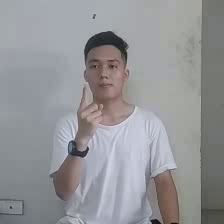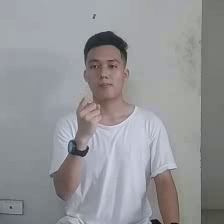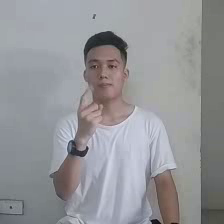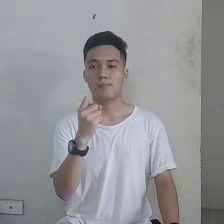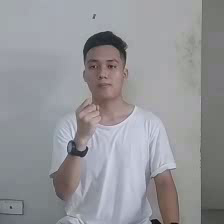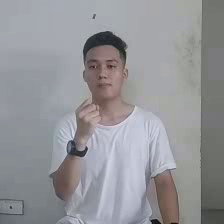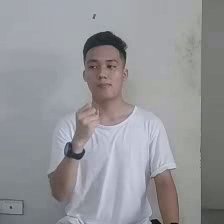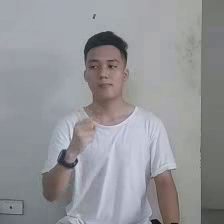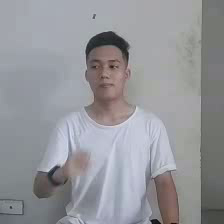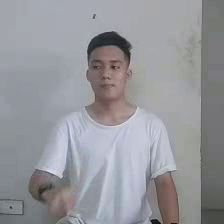Đâu